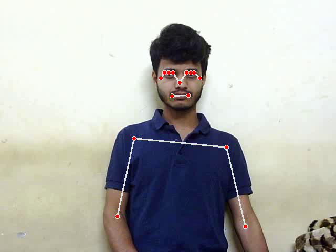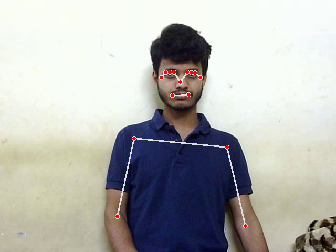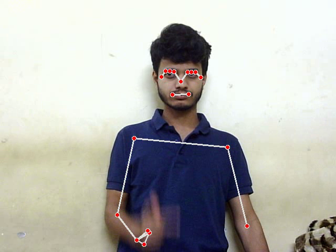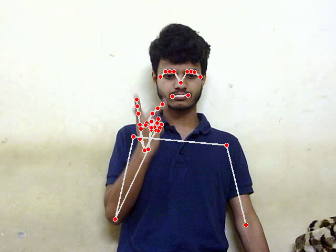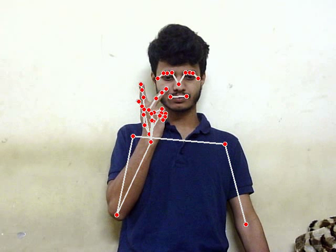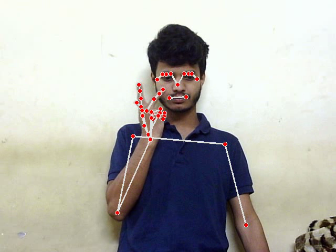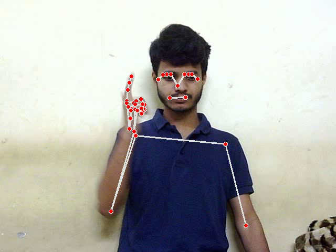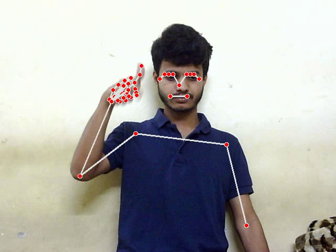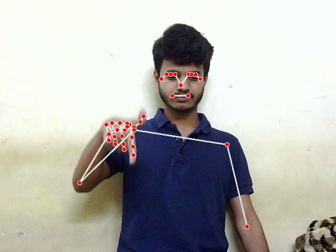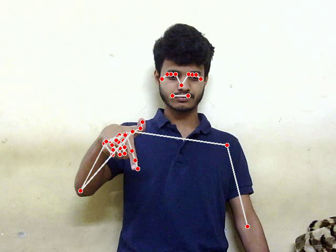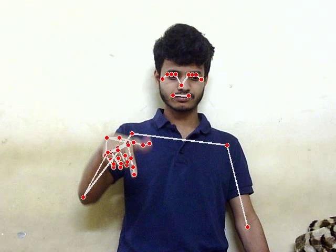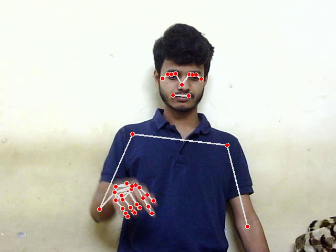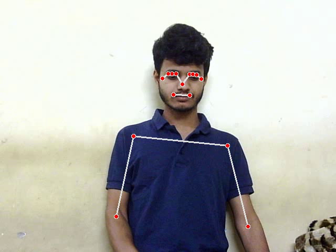see you later